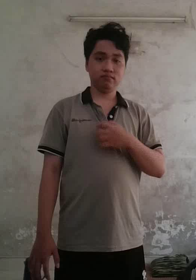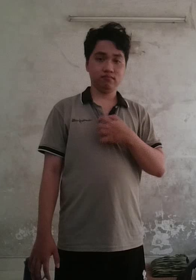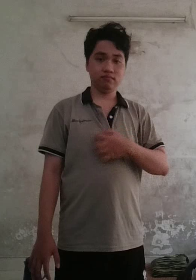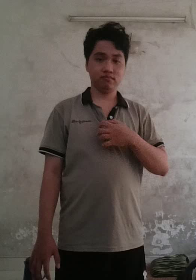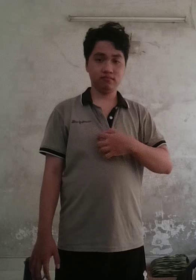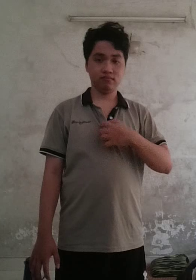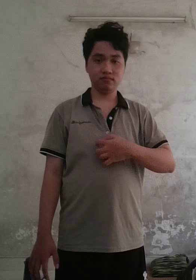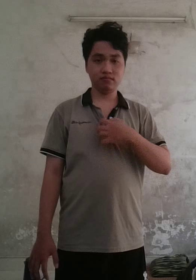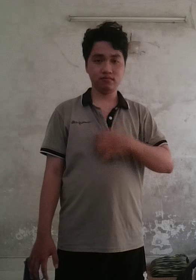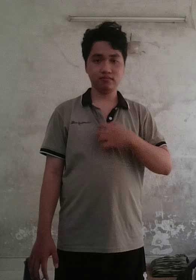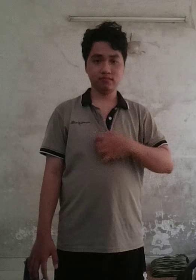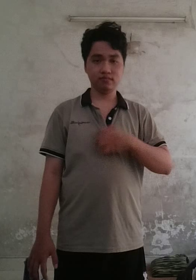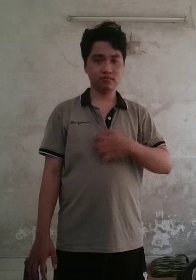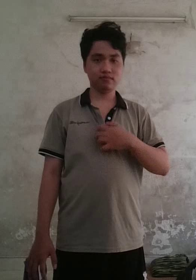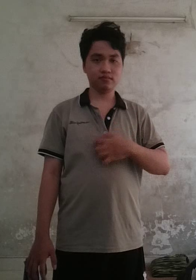ghen